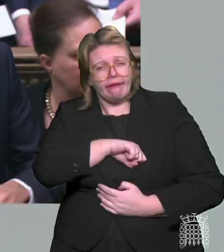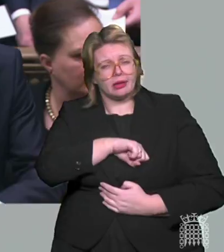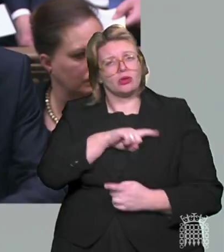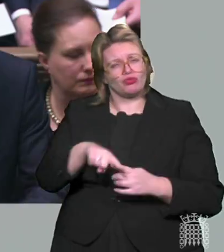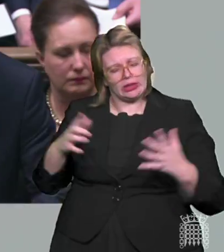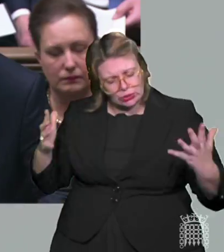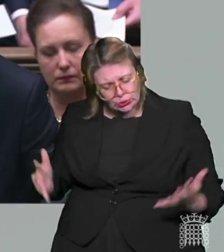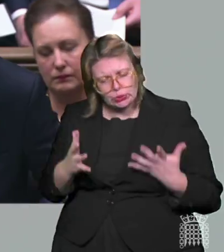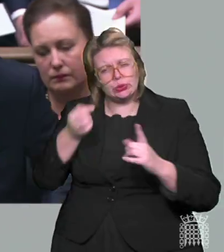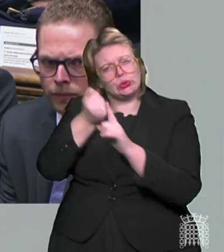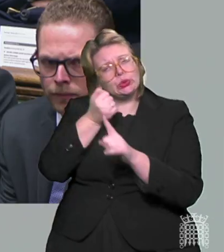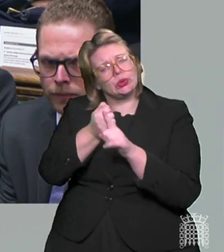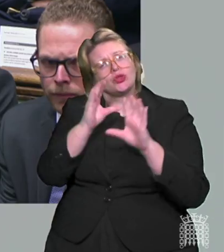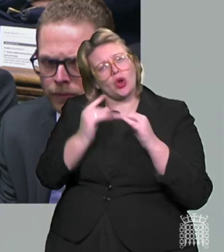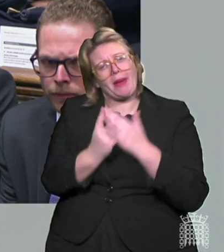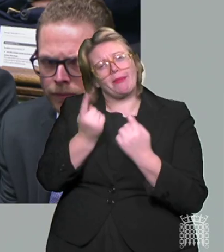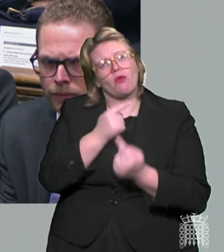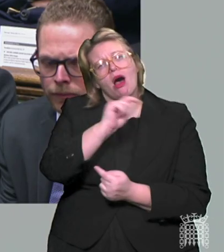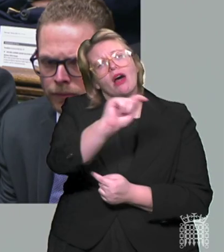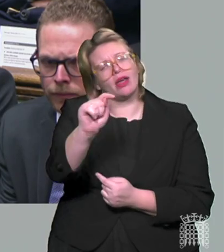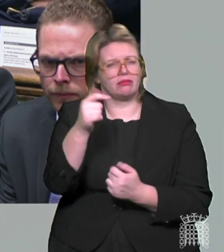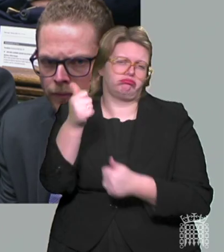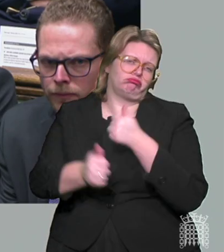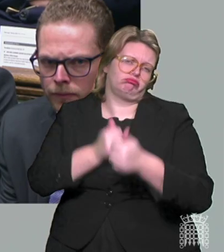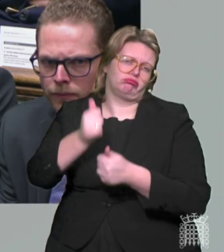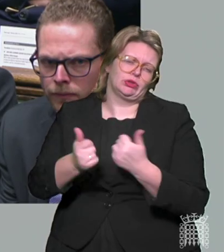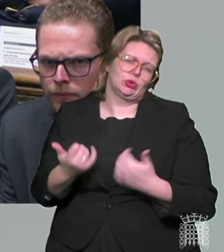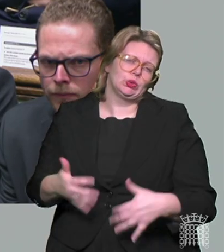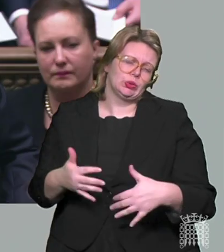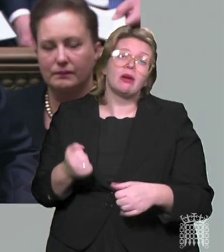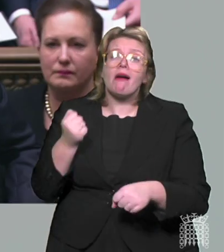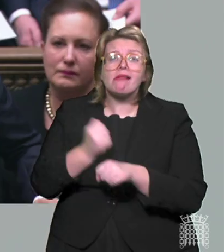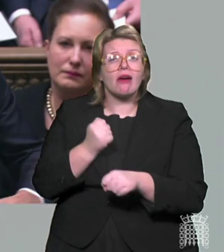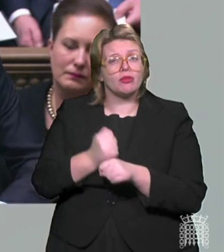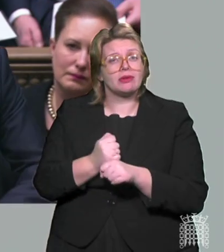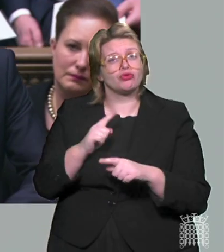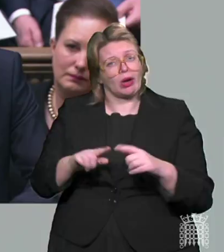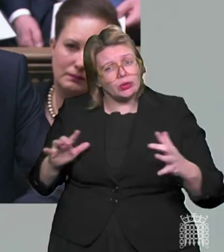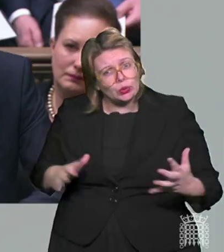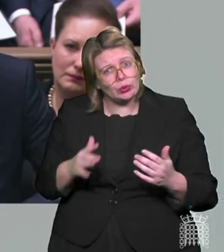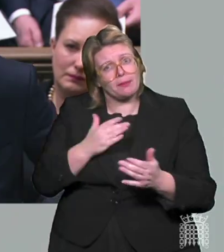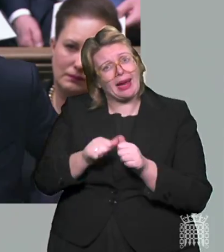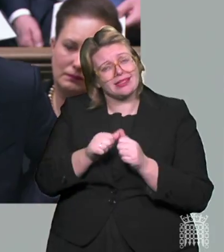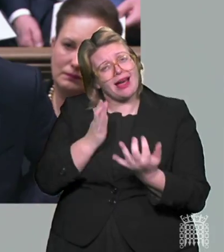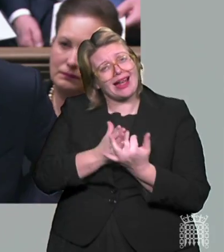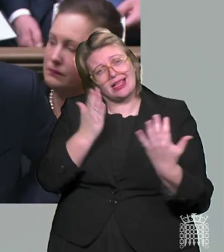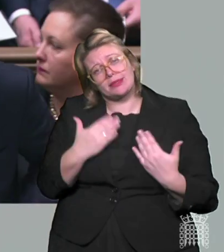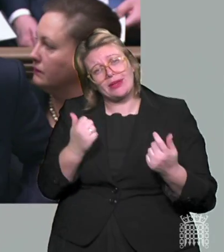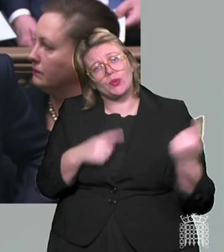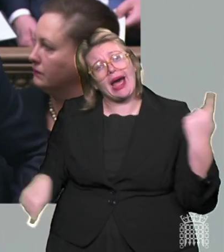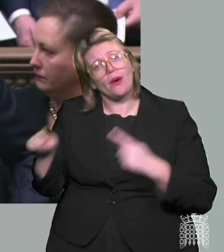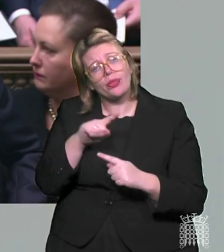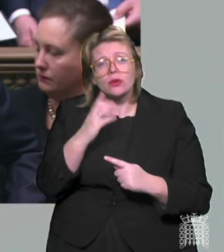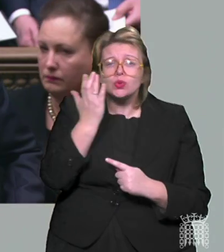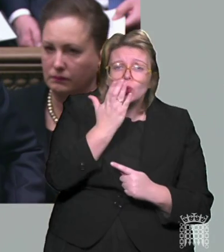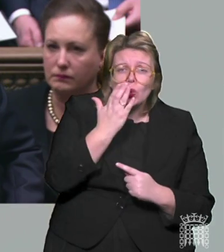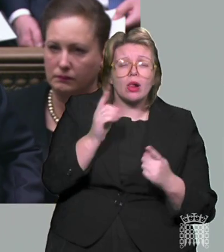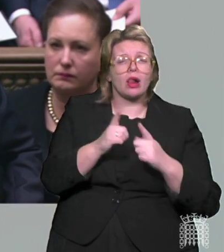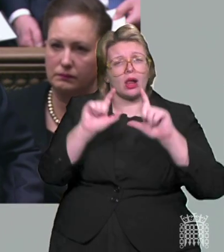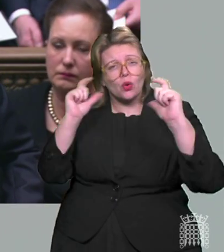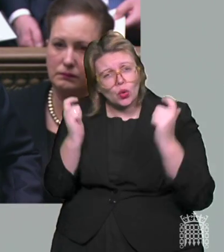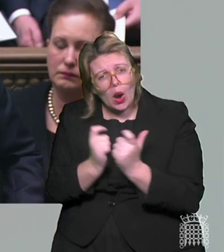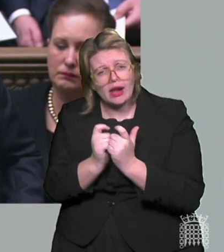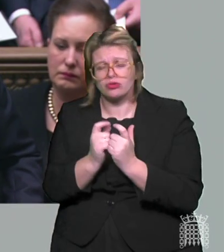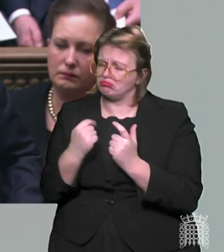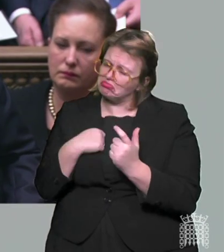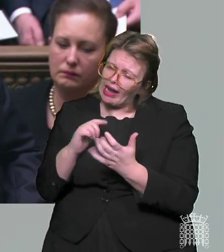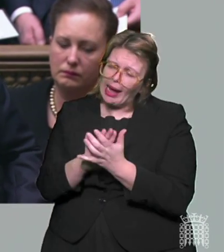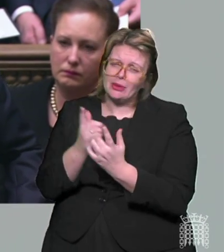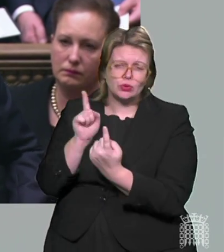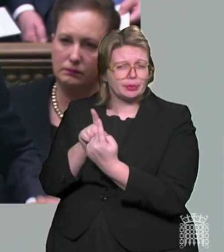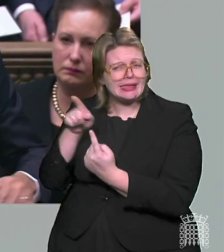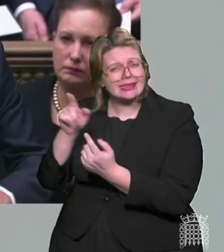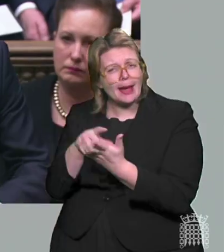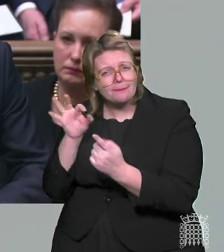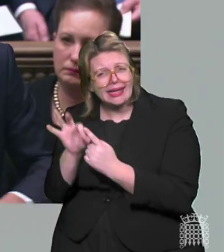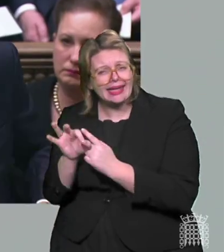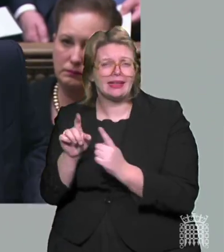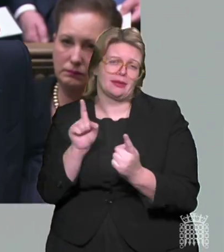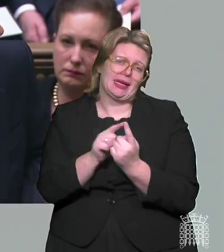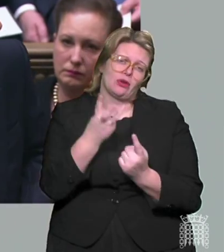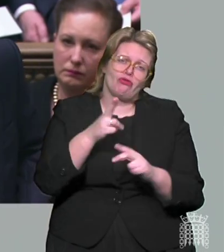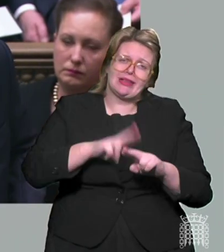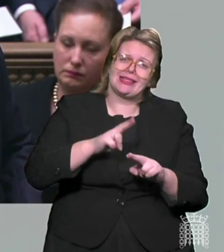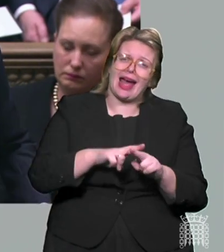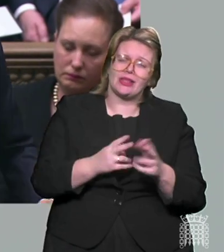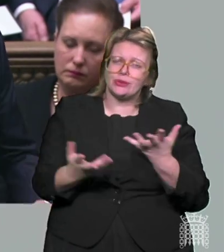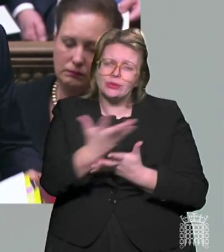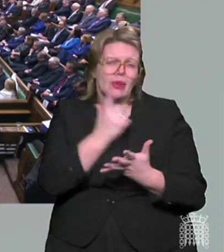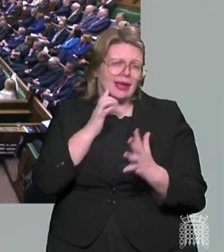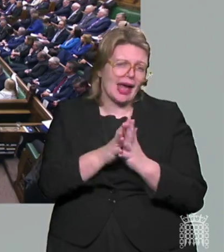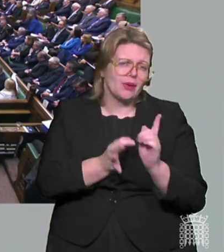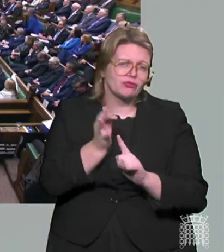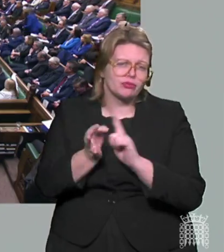That is inspiring and they deserve enormous credit. The Government are taking action to improve the provision of mental health services for young people in schools and colleges, but I will be delighted to meet him and Andy, Mike and Tim to discuss what more we can do.